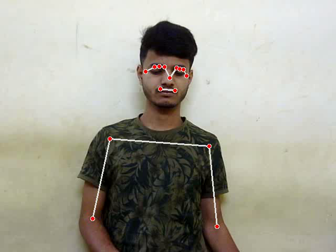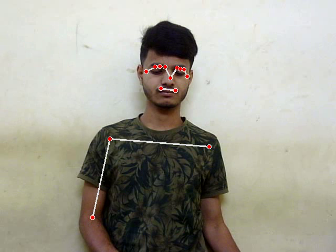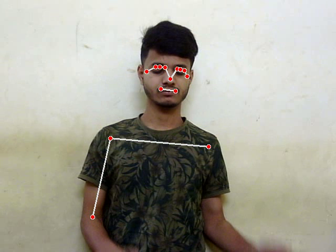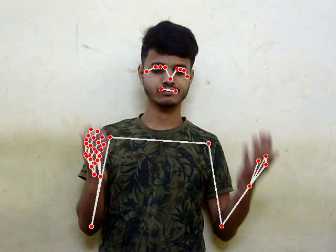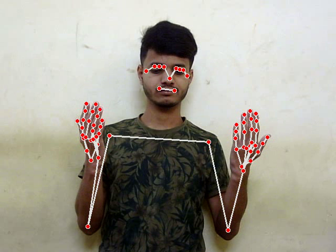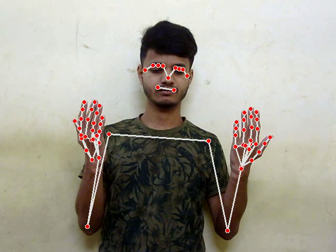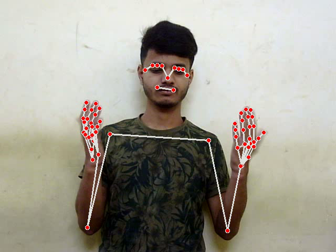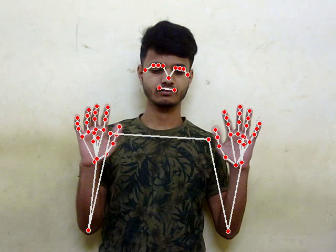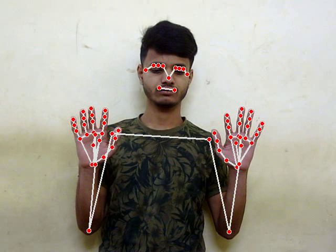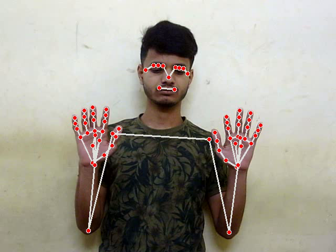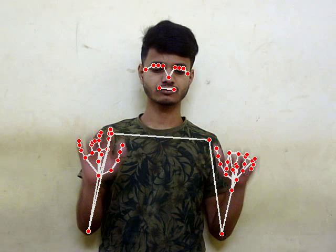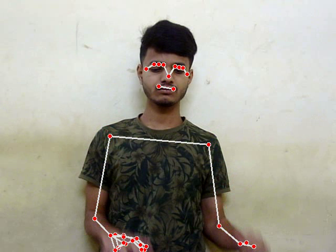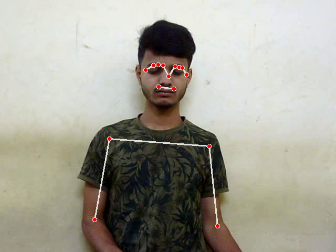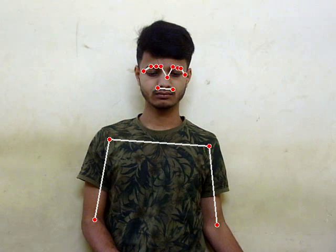do not want